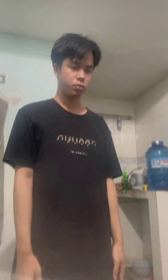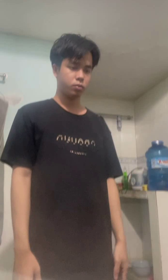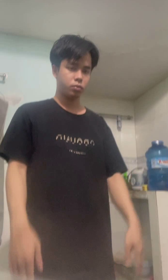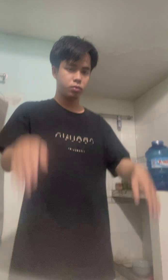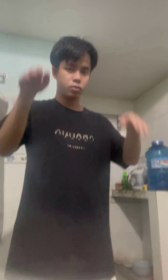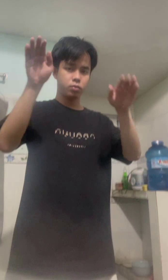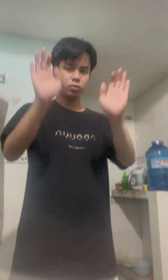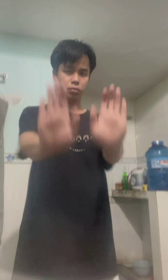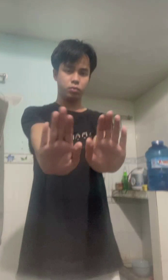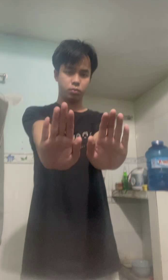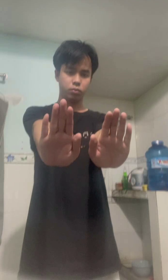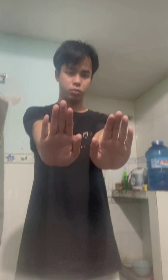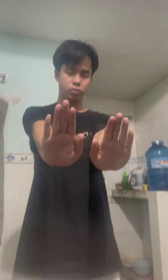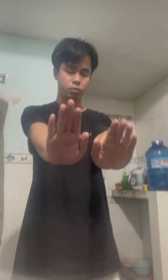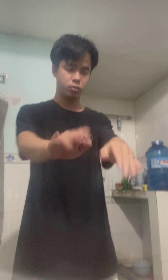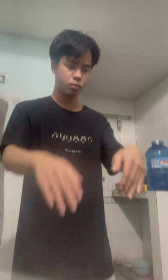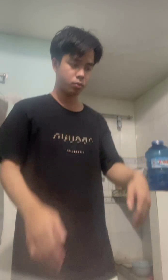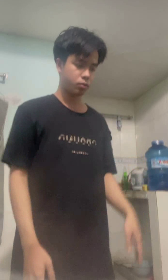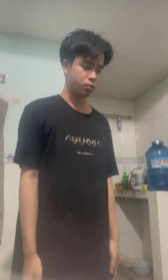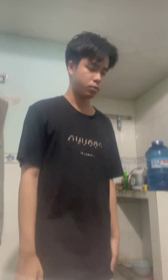dung lai